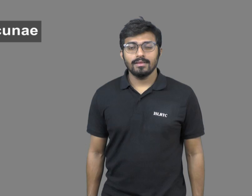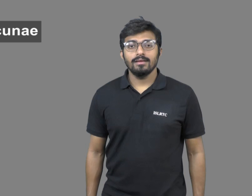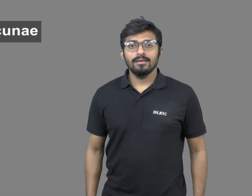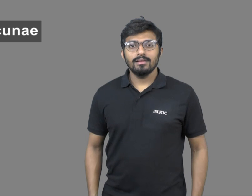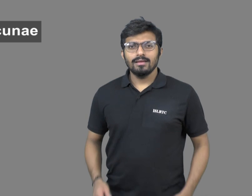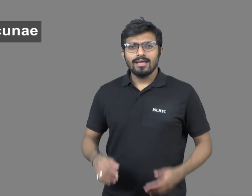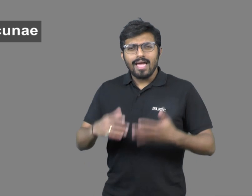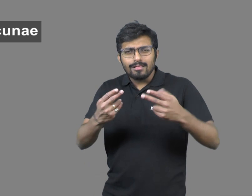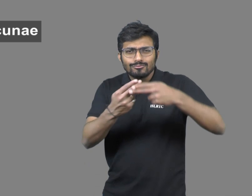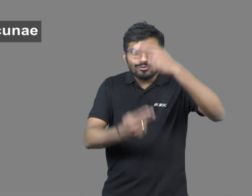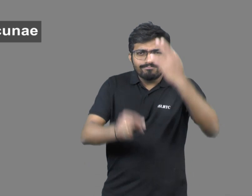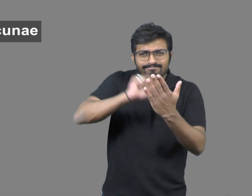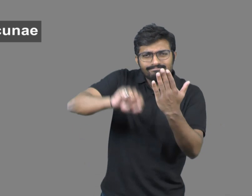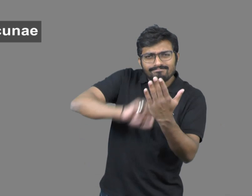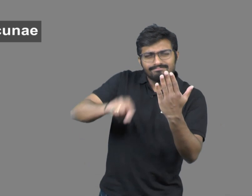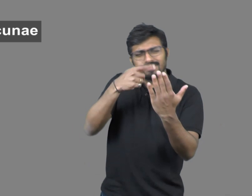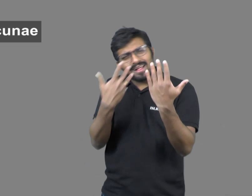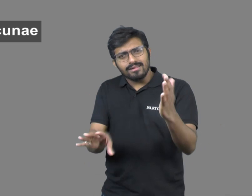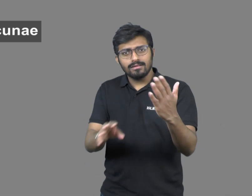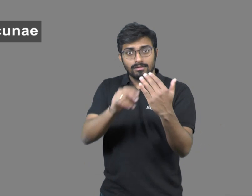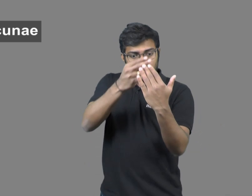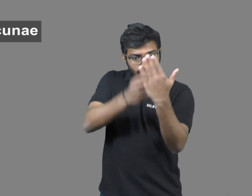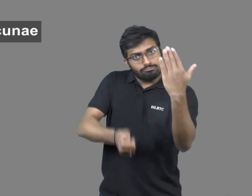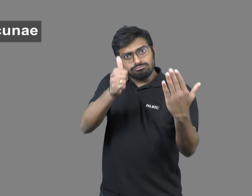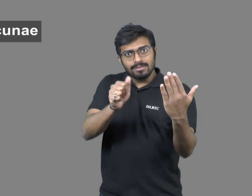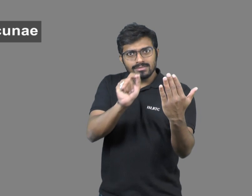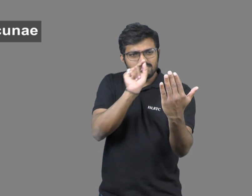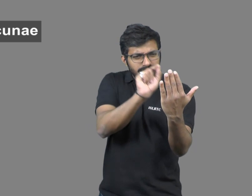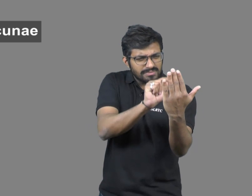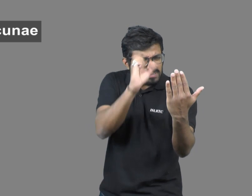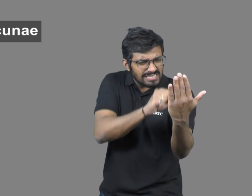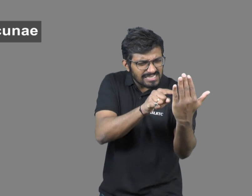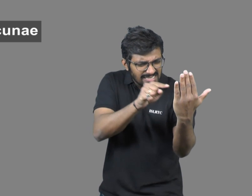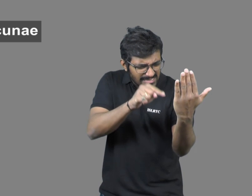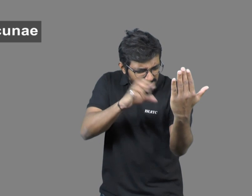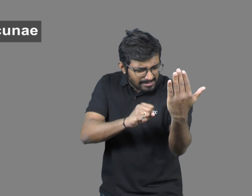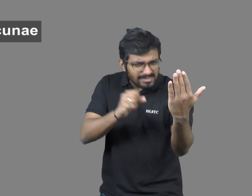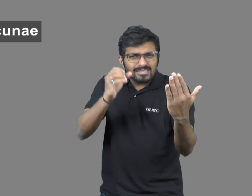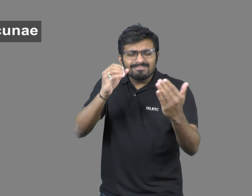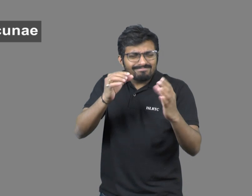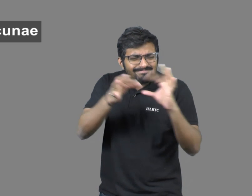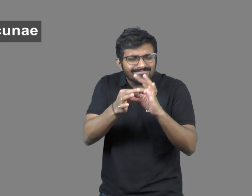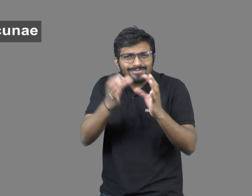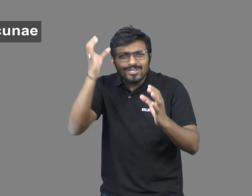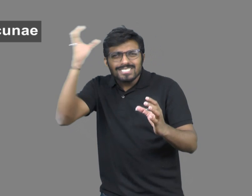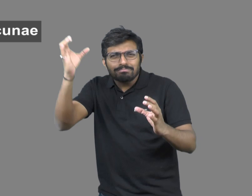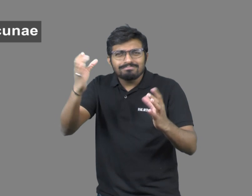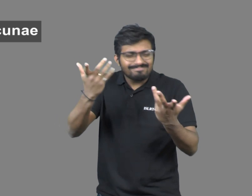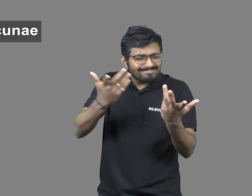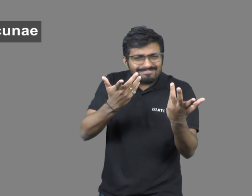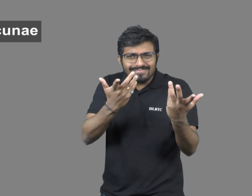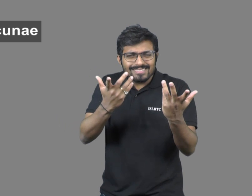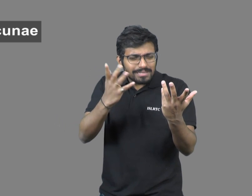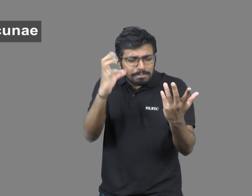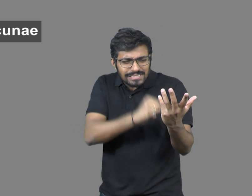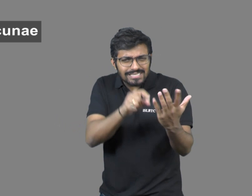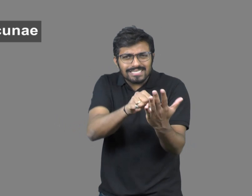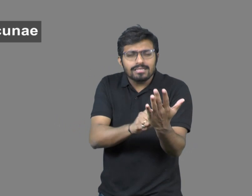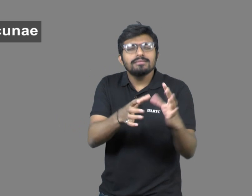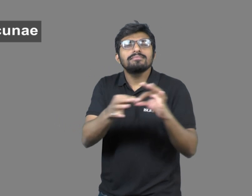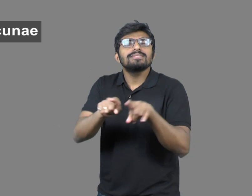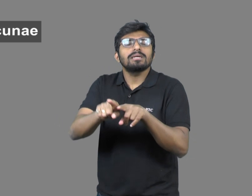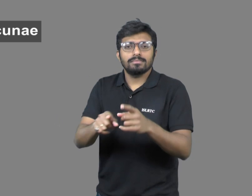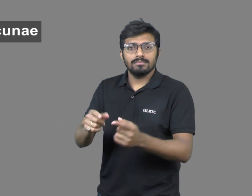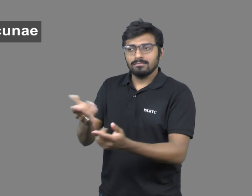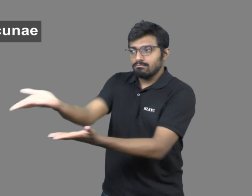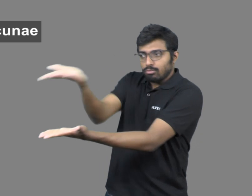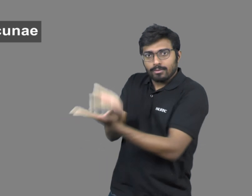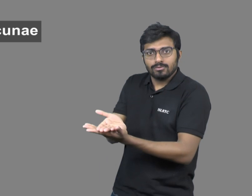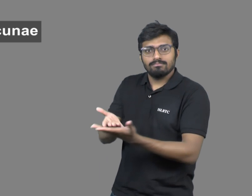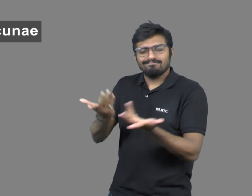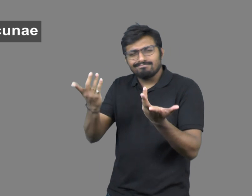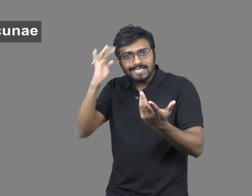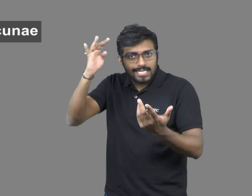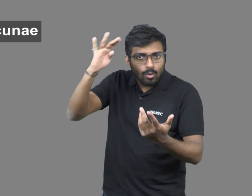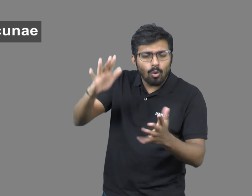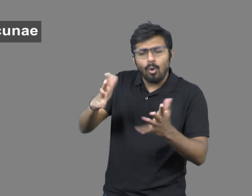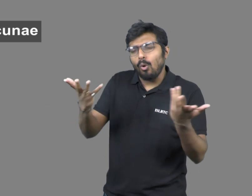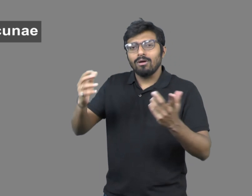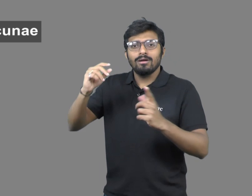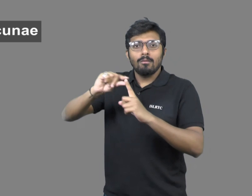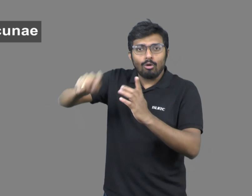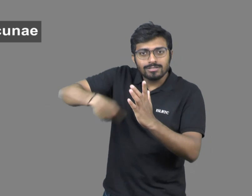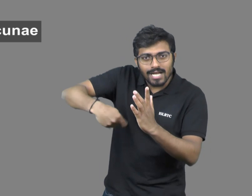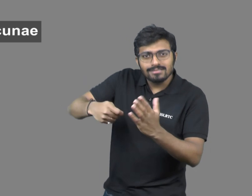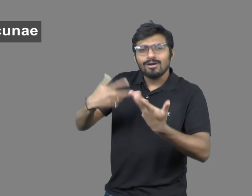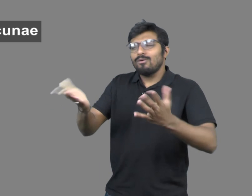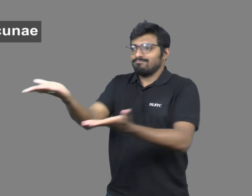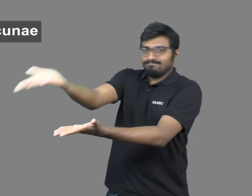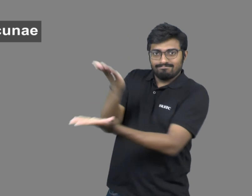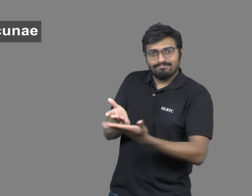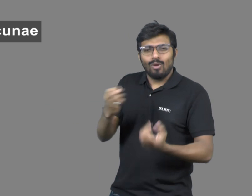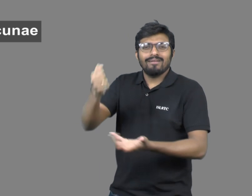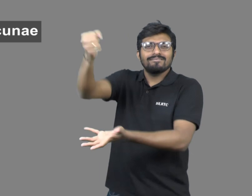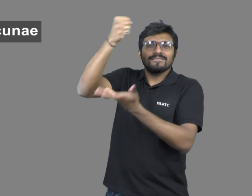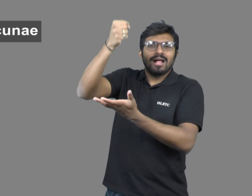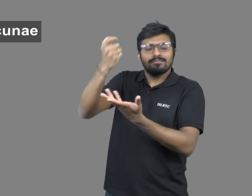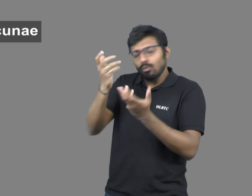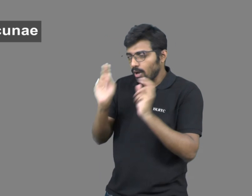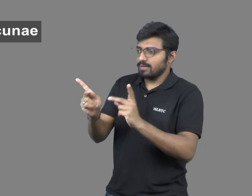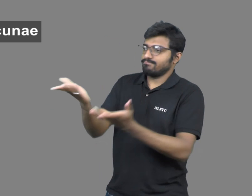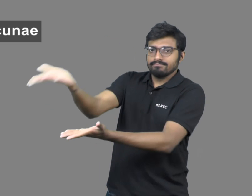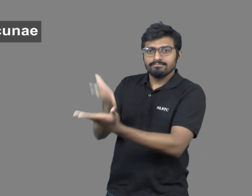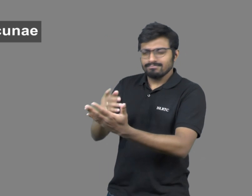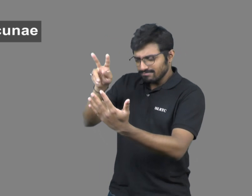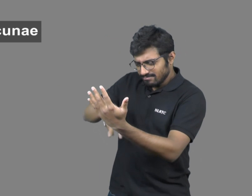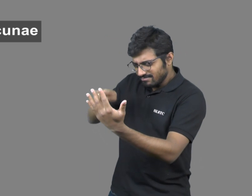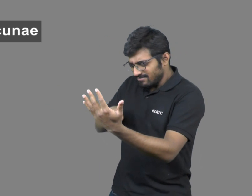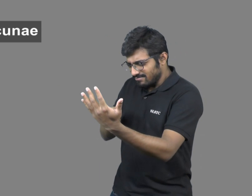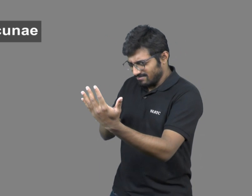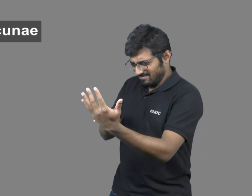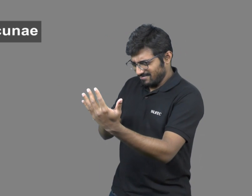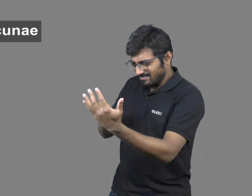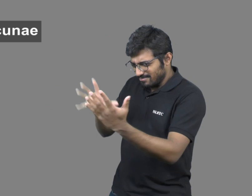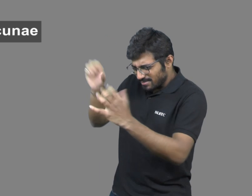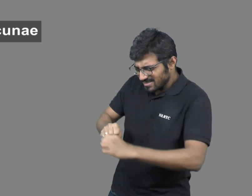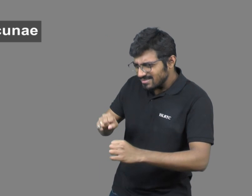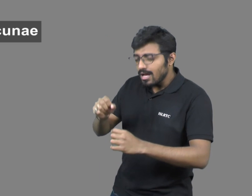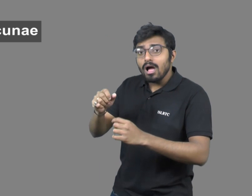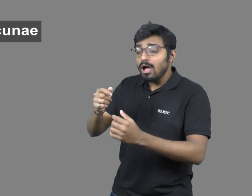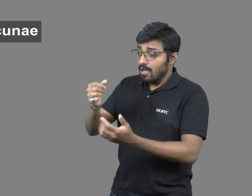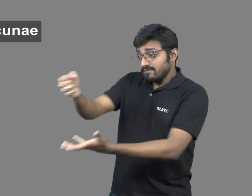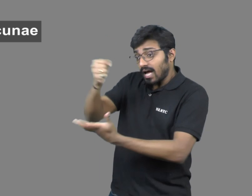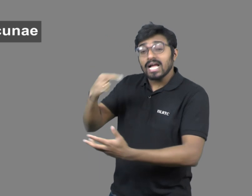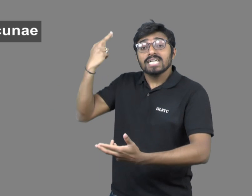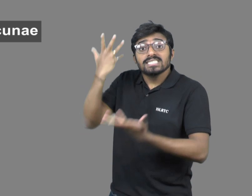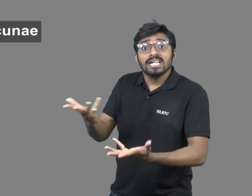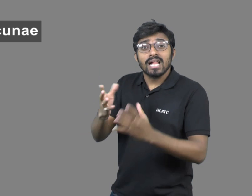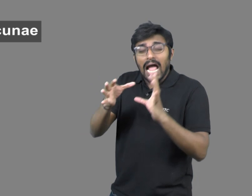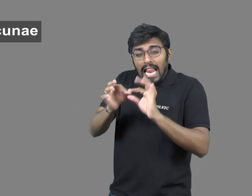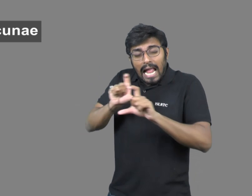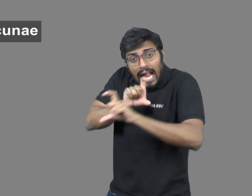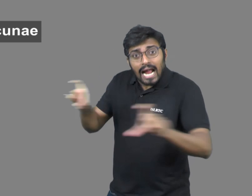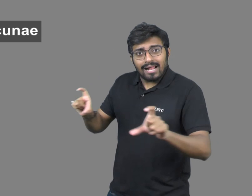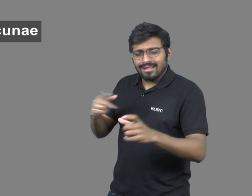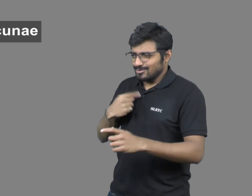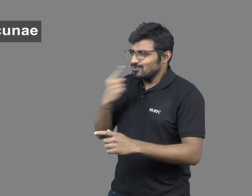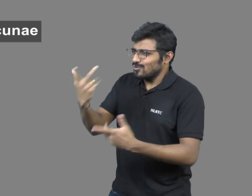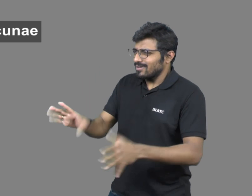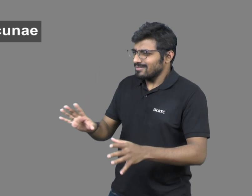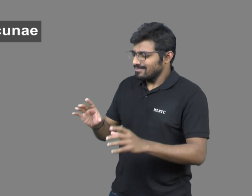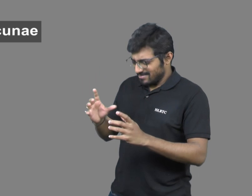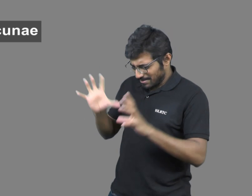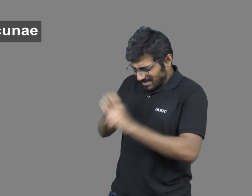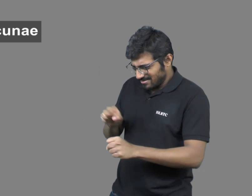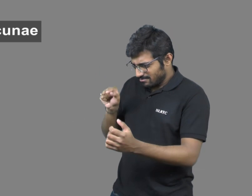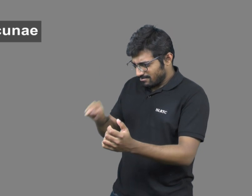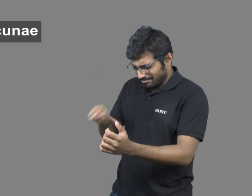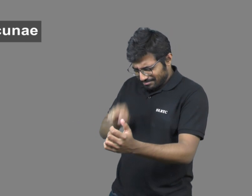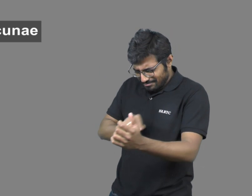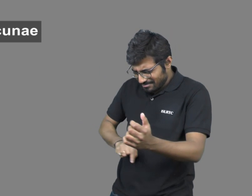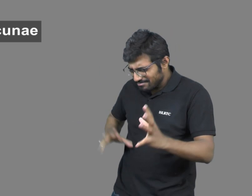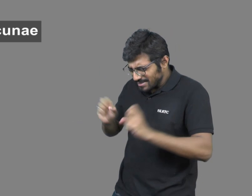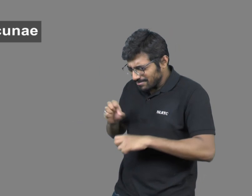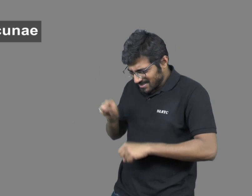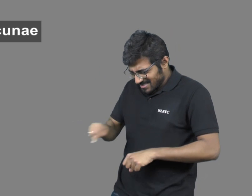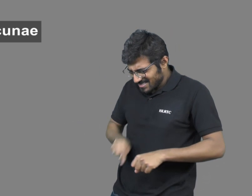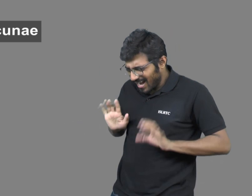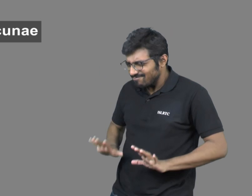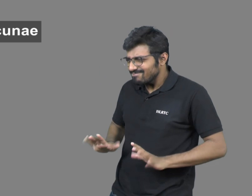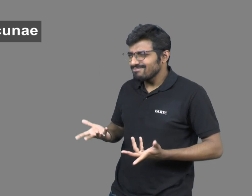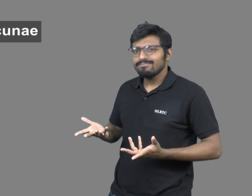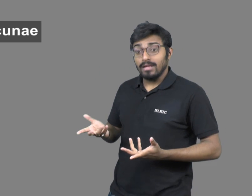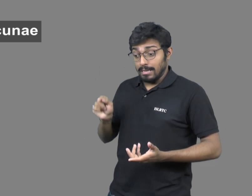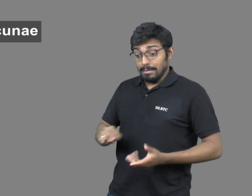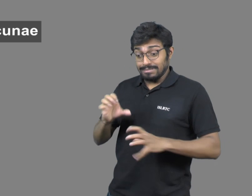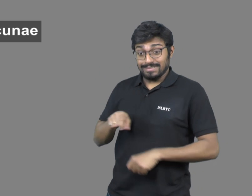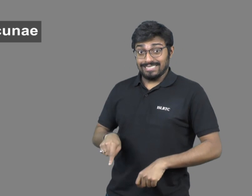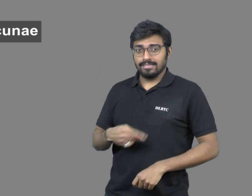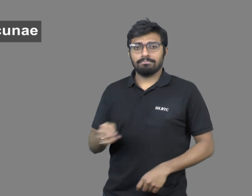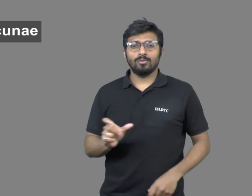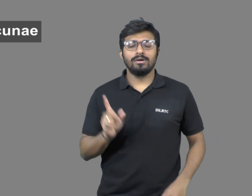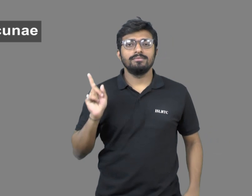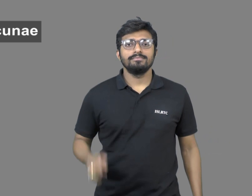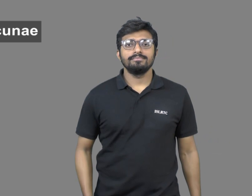Lacunae